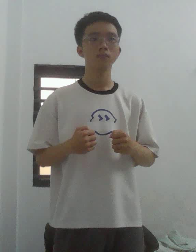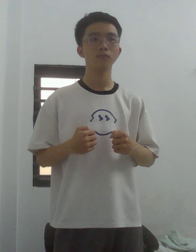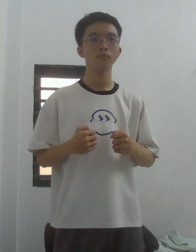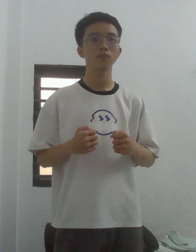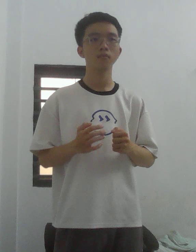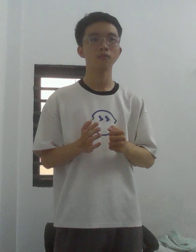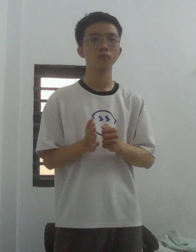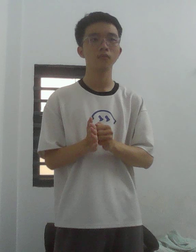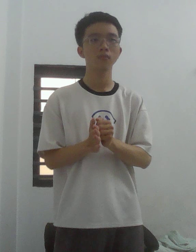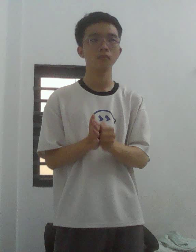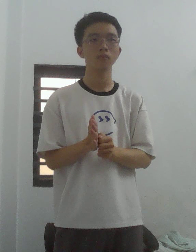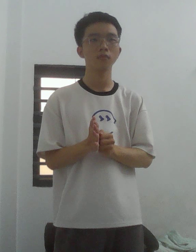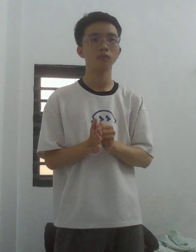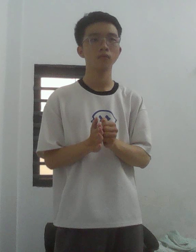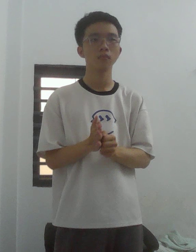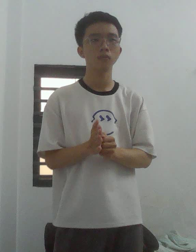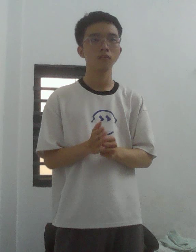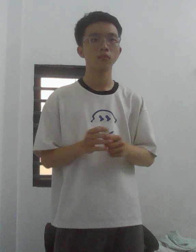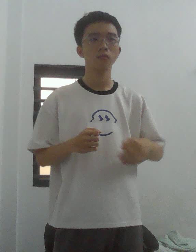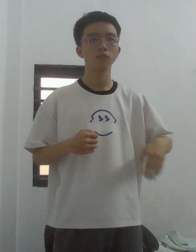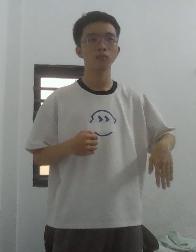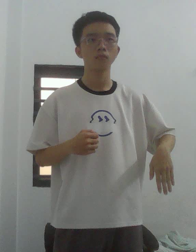thang sau